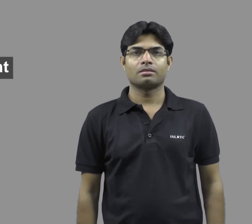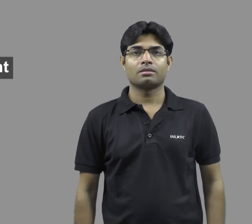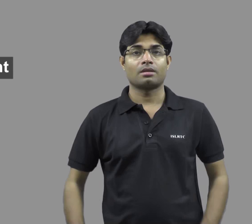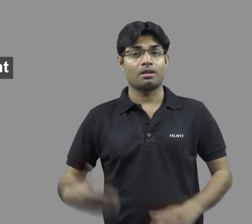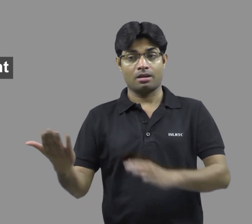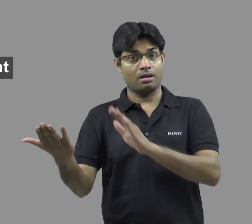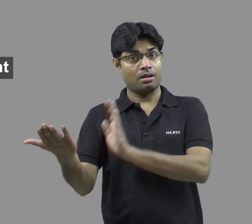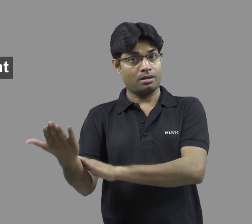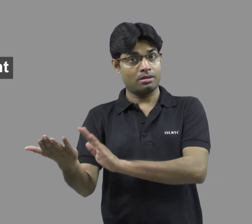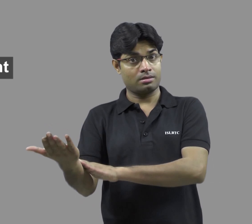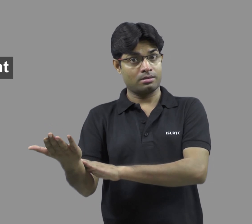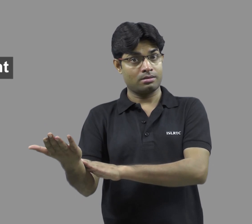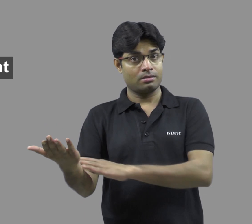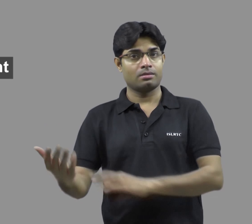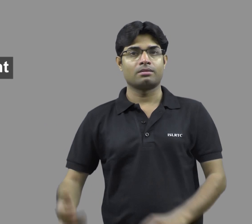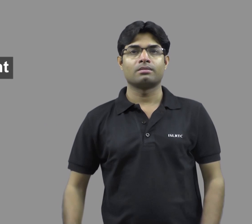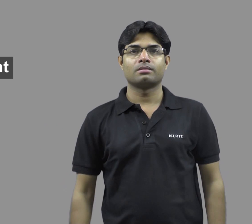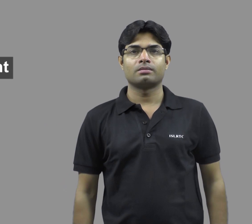Right